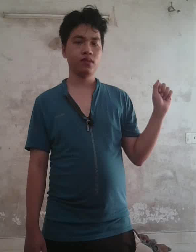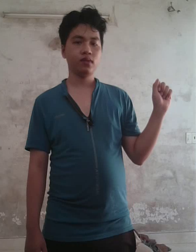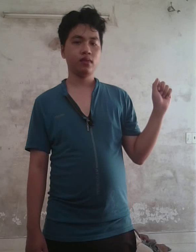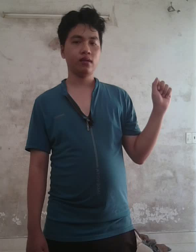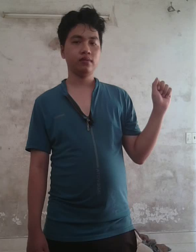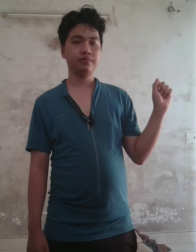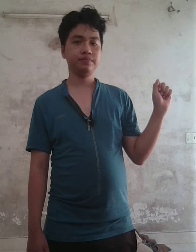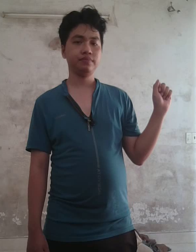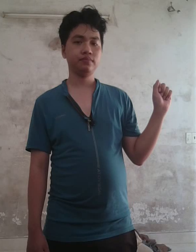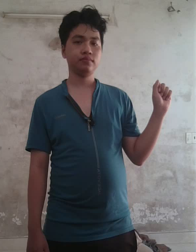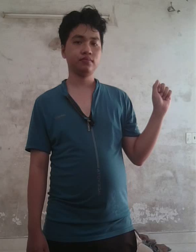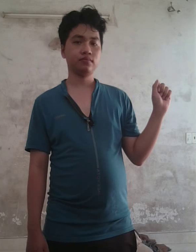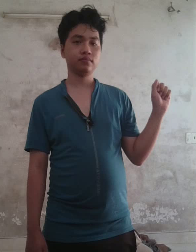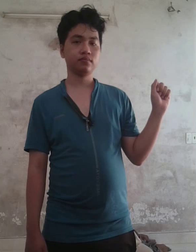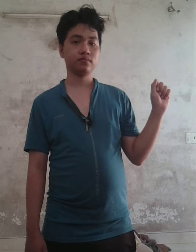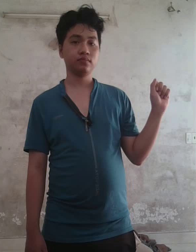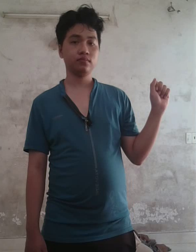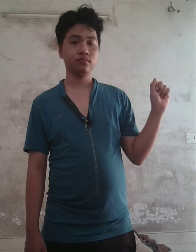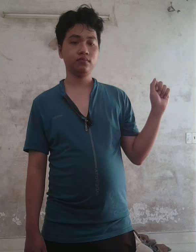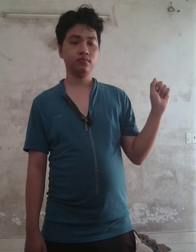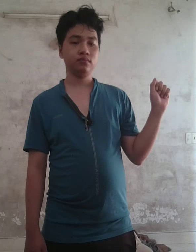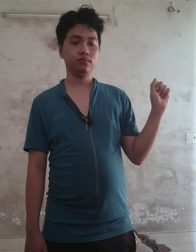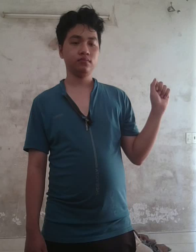a